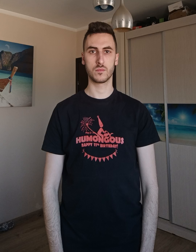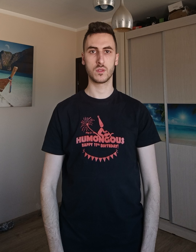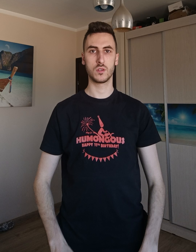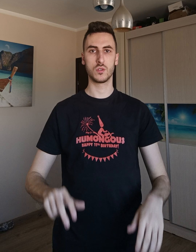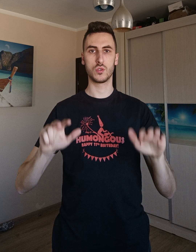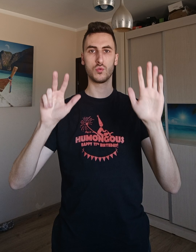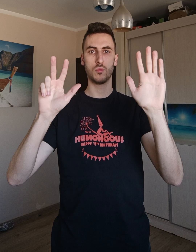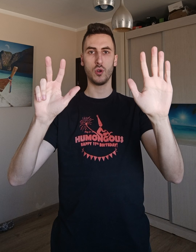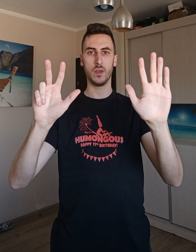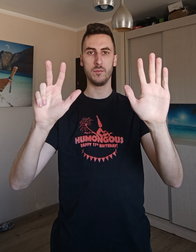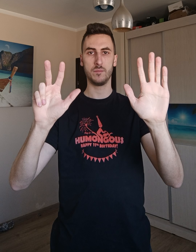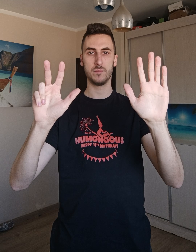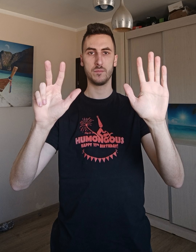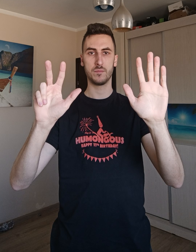שמונה